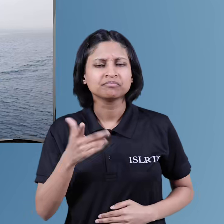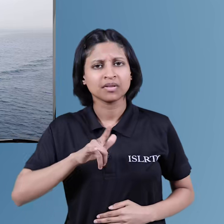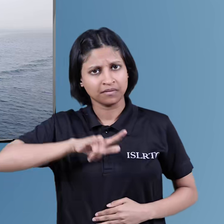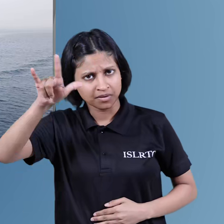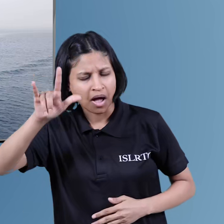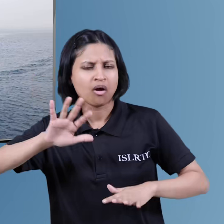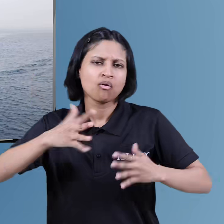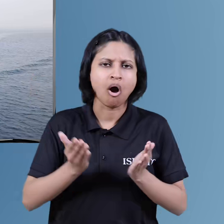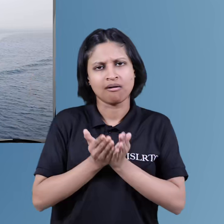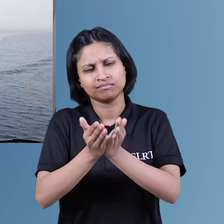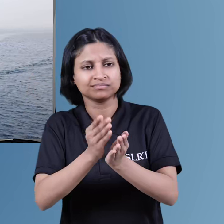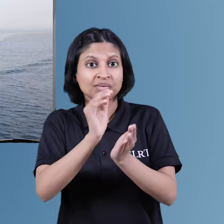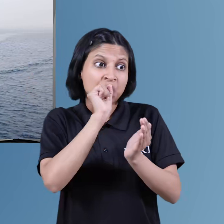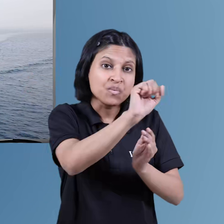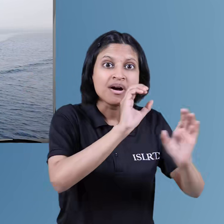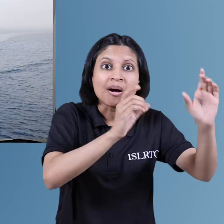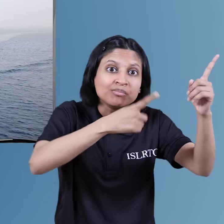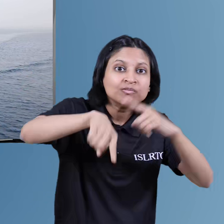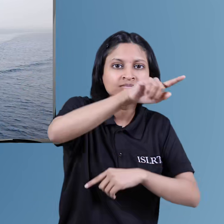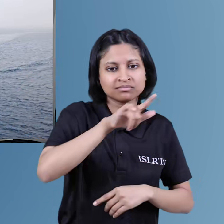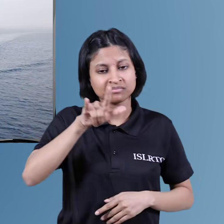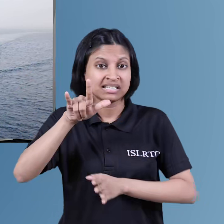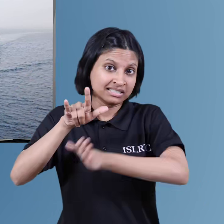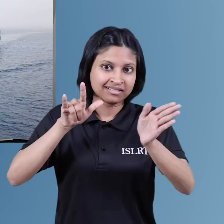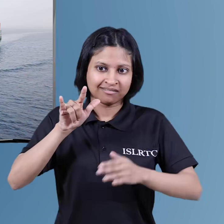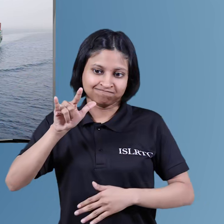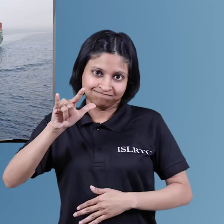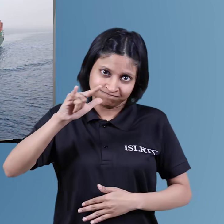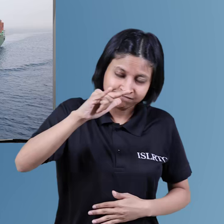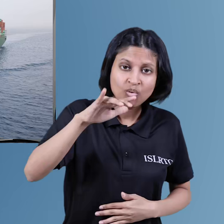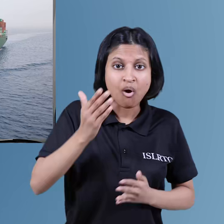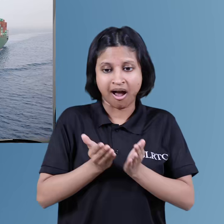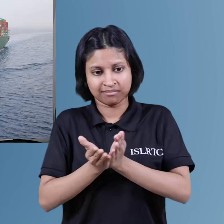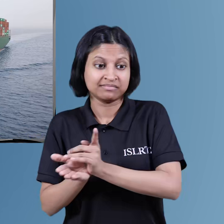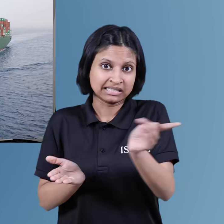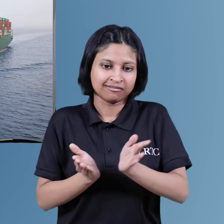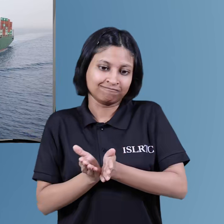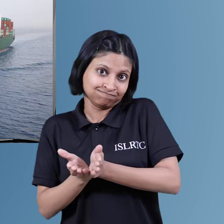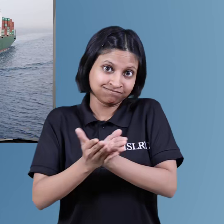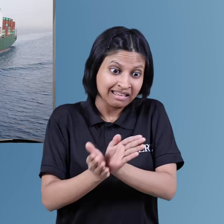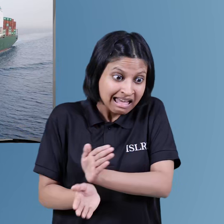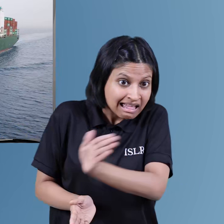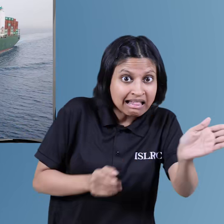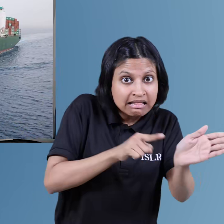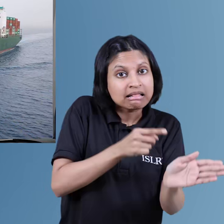This term is used instead of “left” in aircraft and ships.